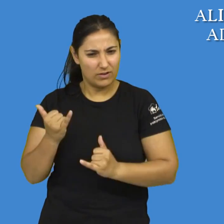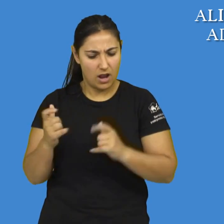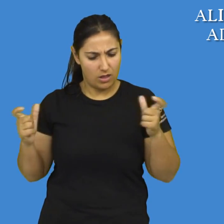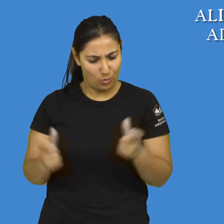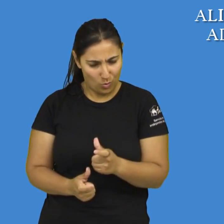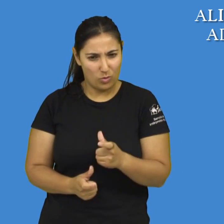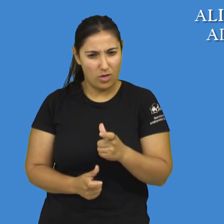reducir